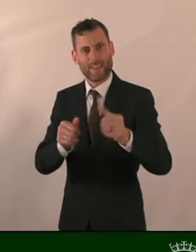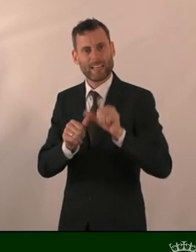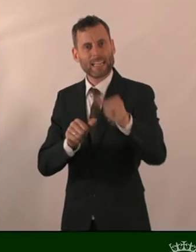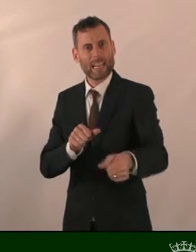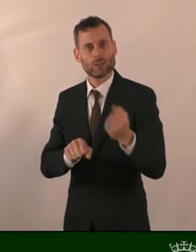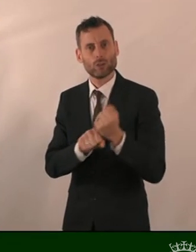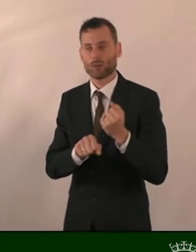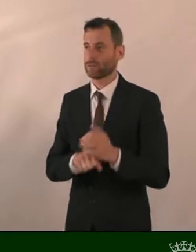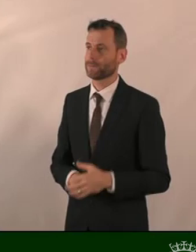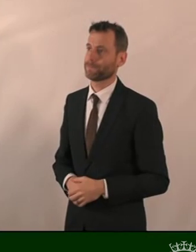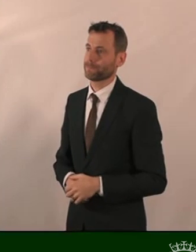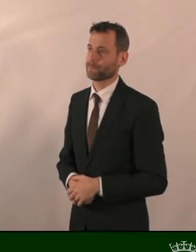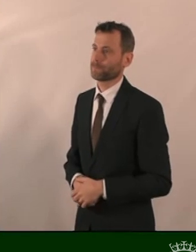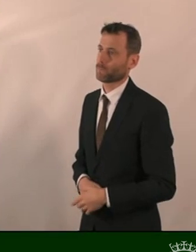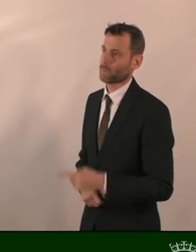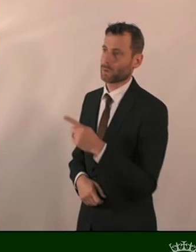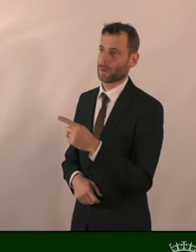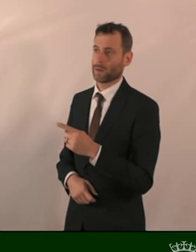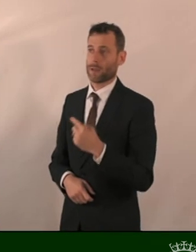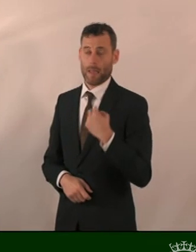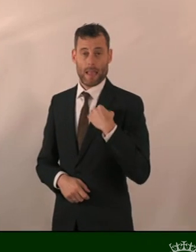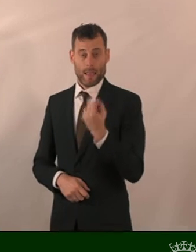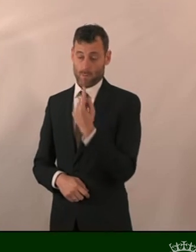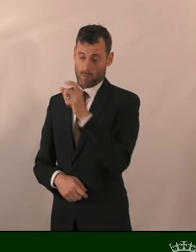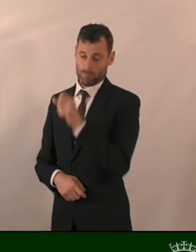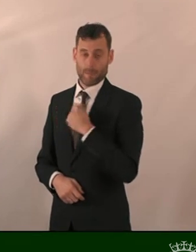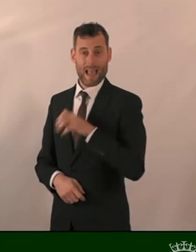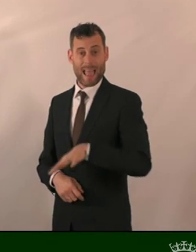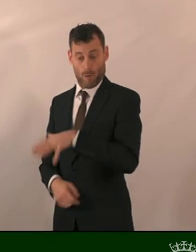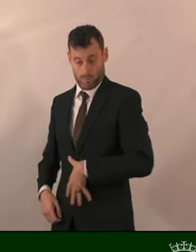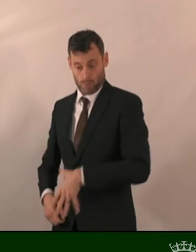I have a pregnant constituent with her due date in the next couple of weeks.